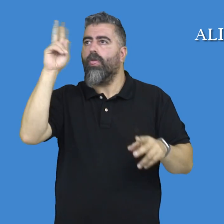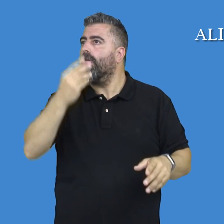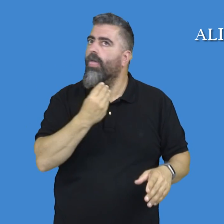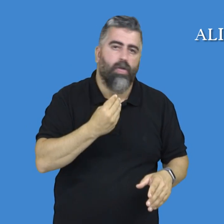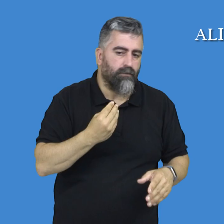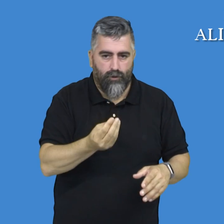comer